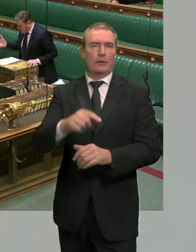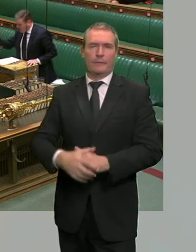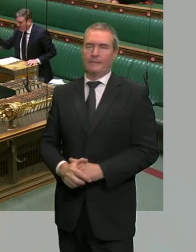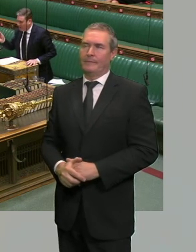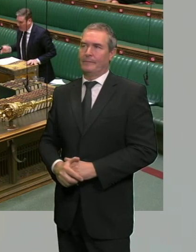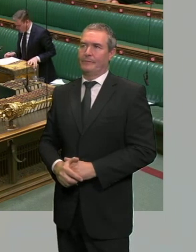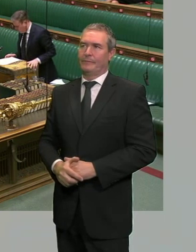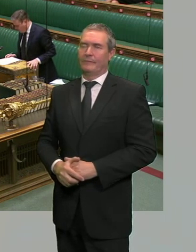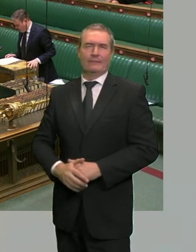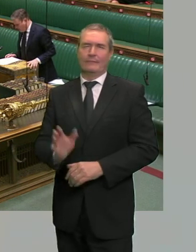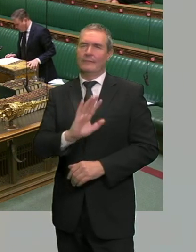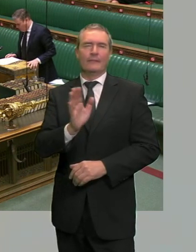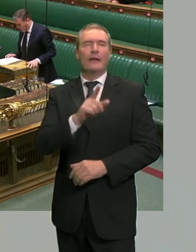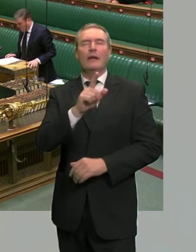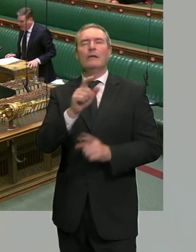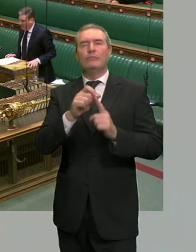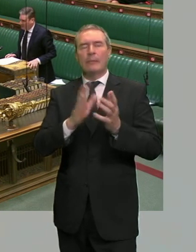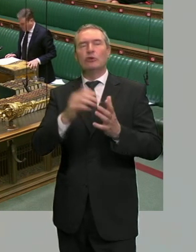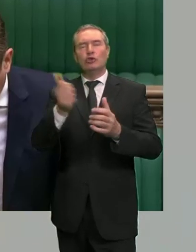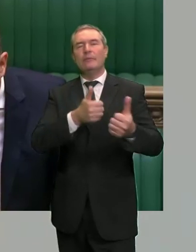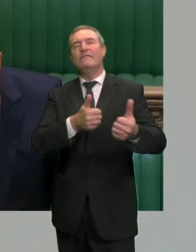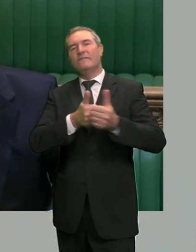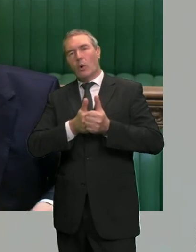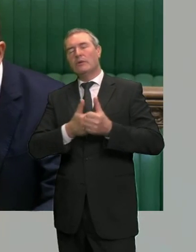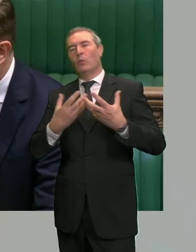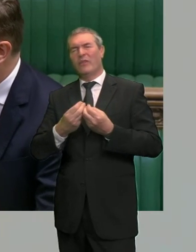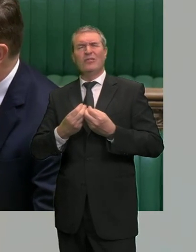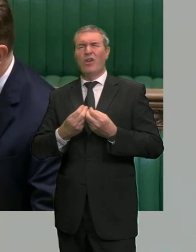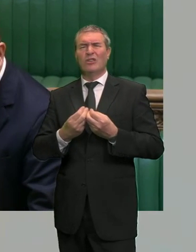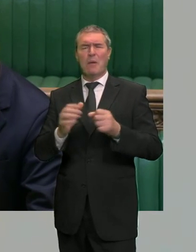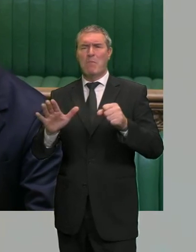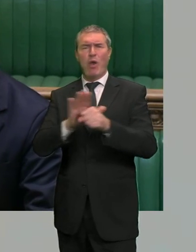The Prime Minister should be voting with us, not blocking a proper inquiry.